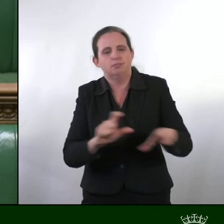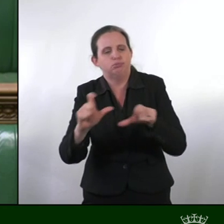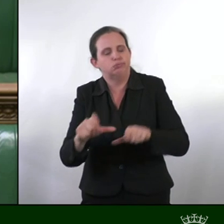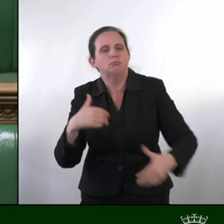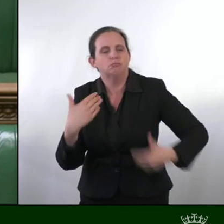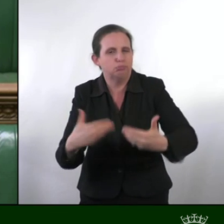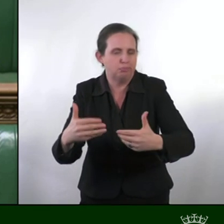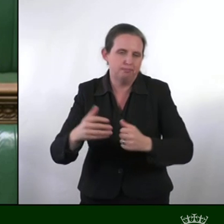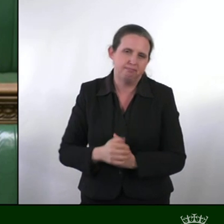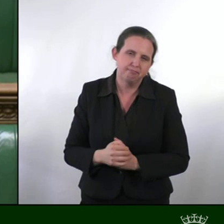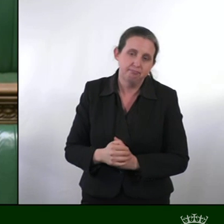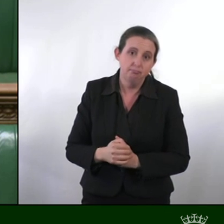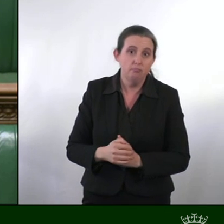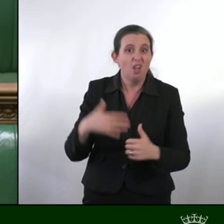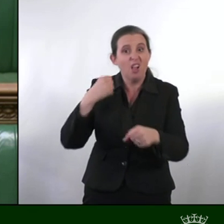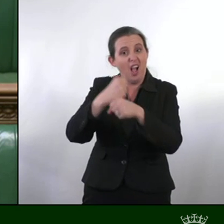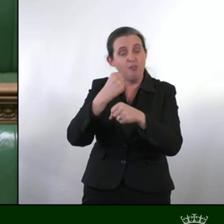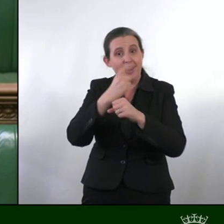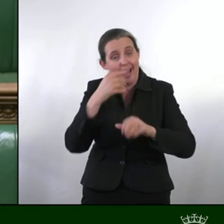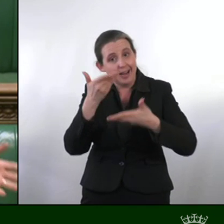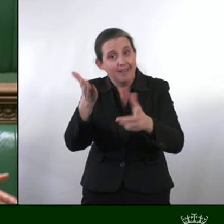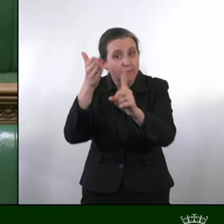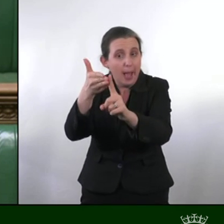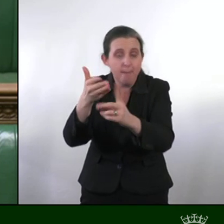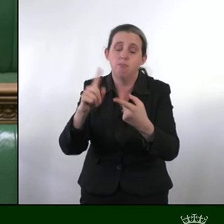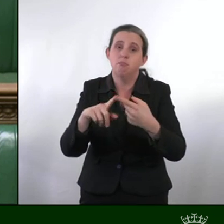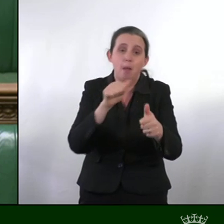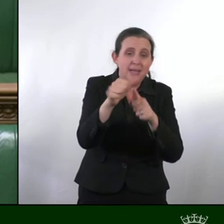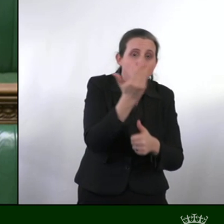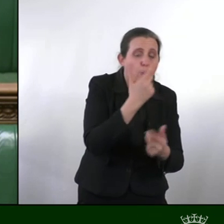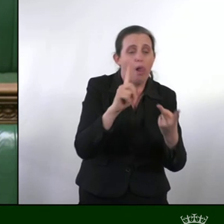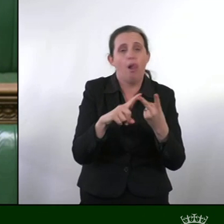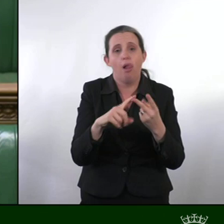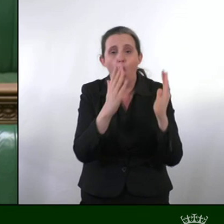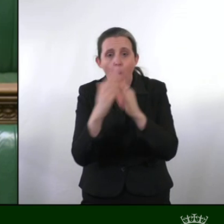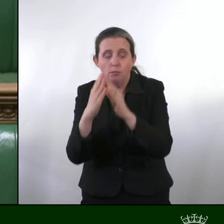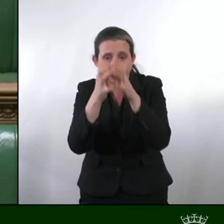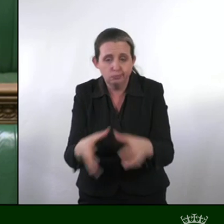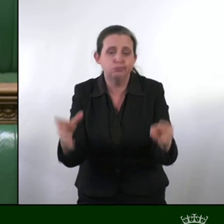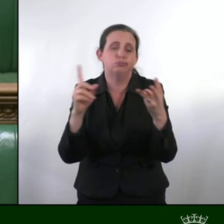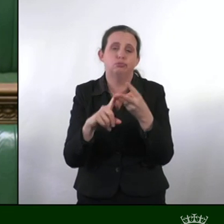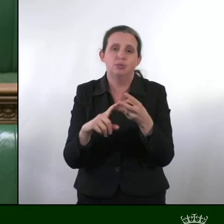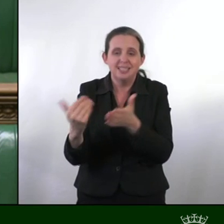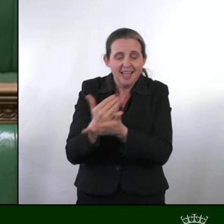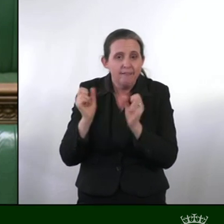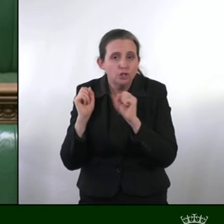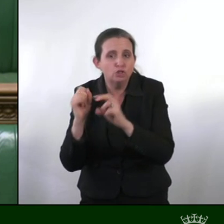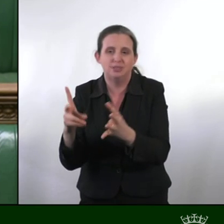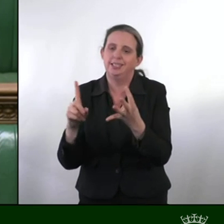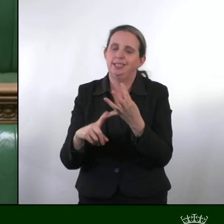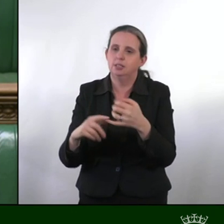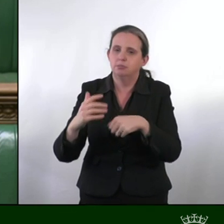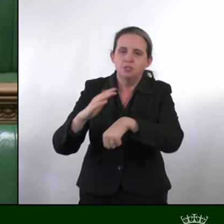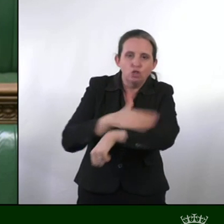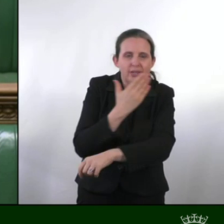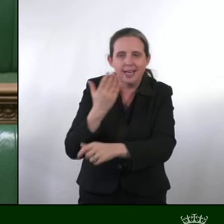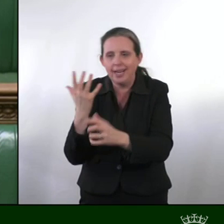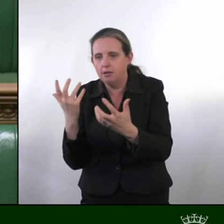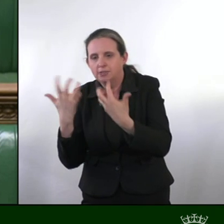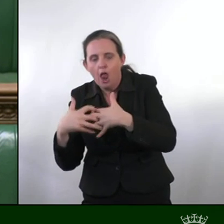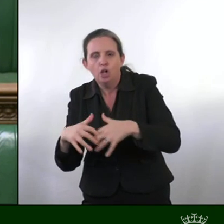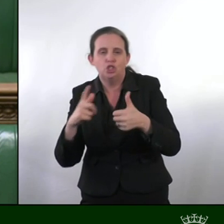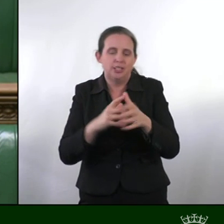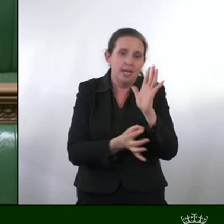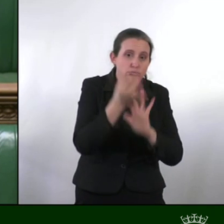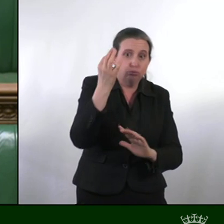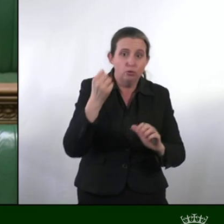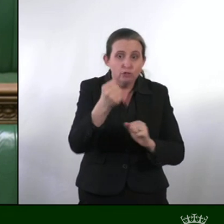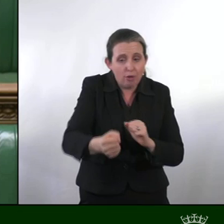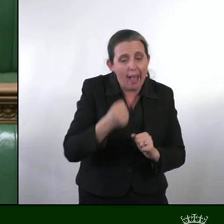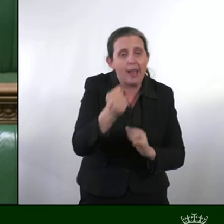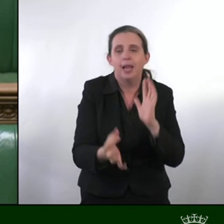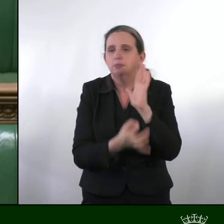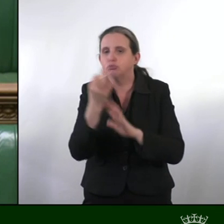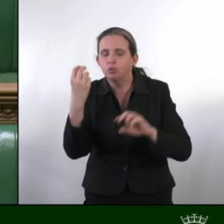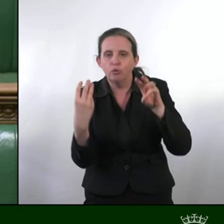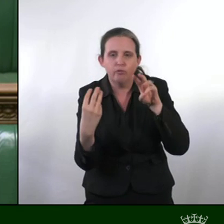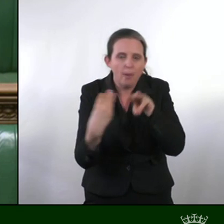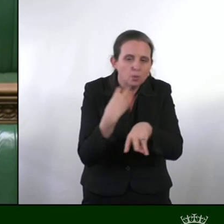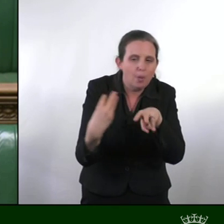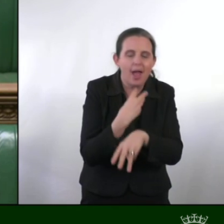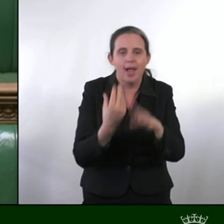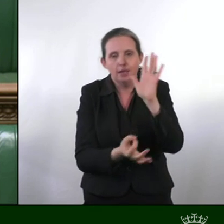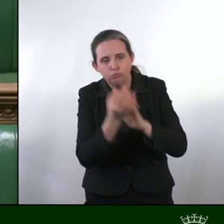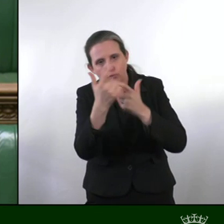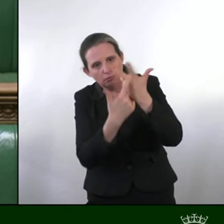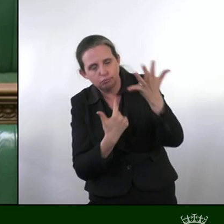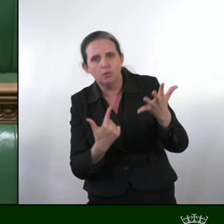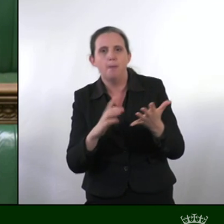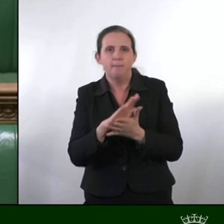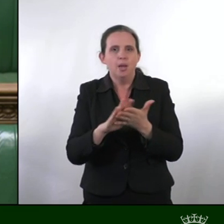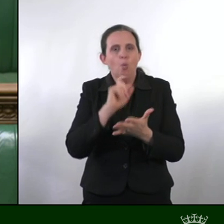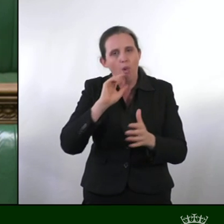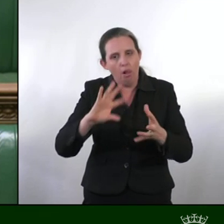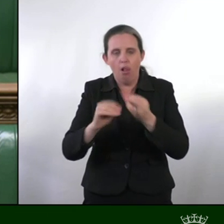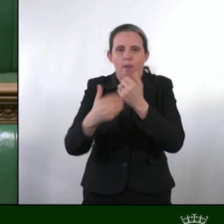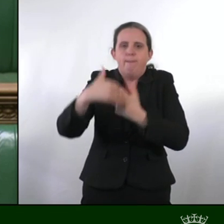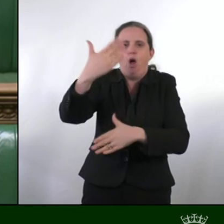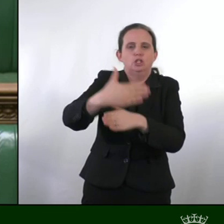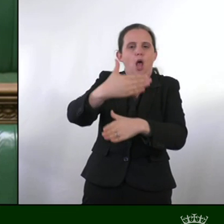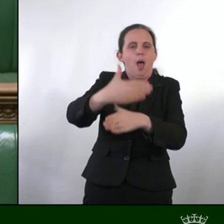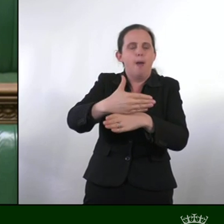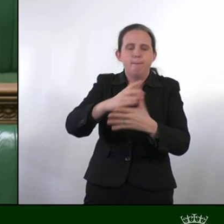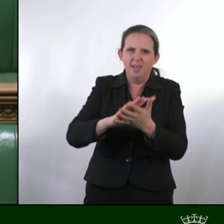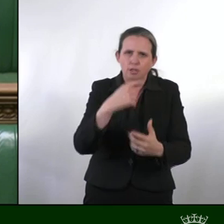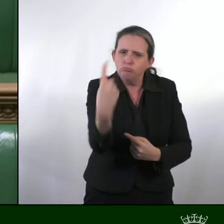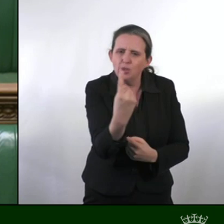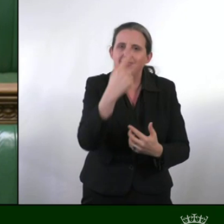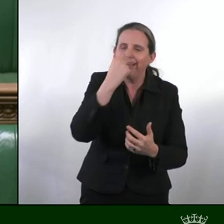We in government can set the direction. Better schools, more homes, stronger defence, safer streets, green energy, technological development, improved rail and enhanced roads: all investments that will create jobs and give every person in this country the chance to meet their potential.